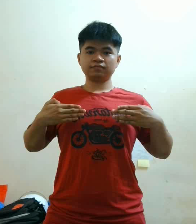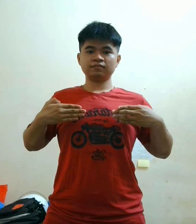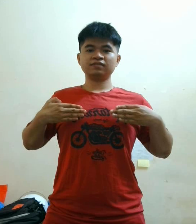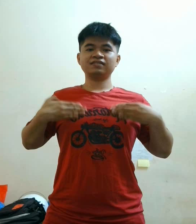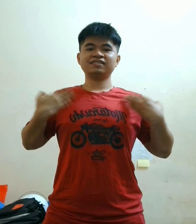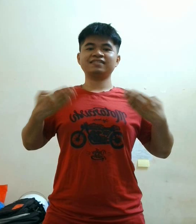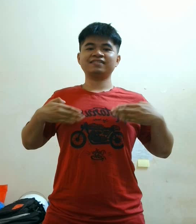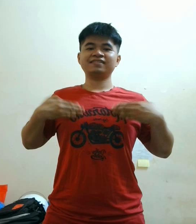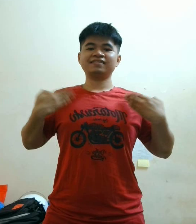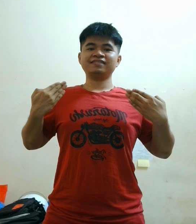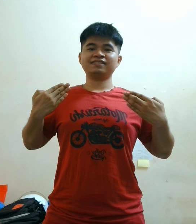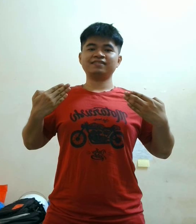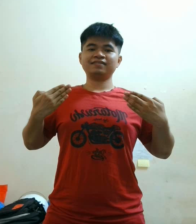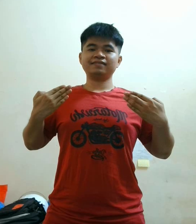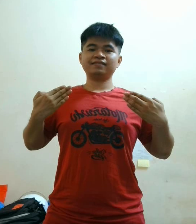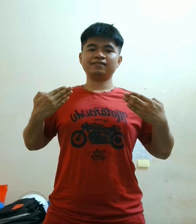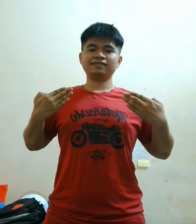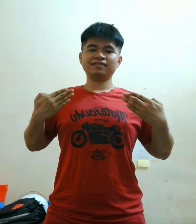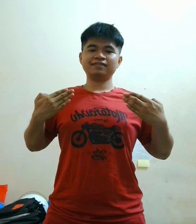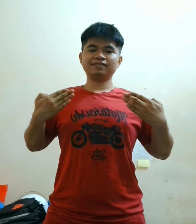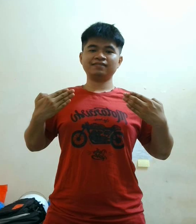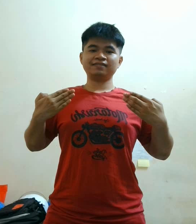vui ve